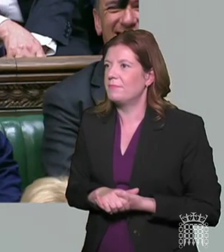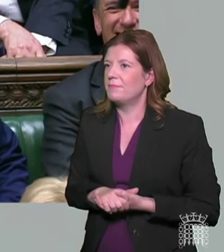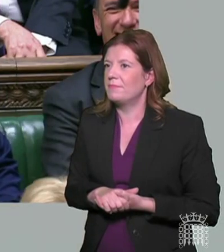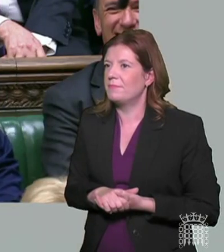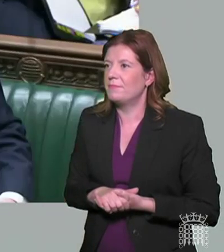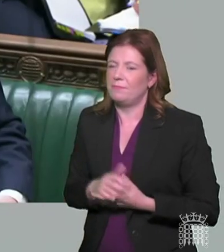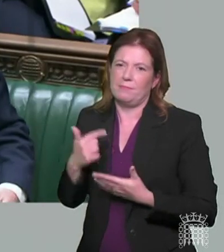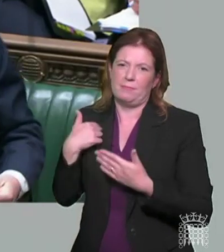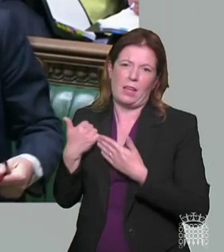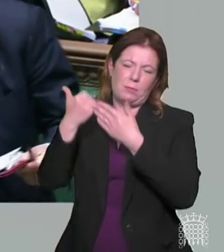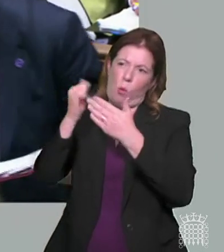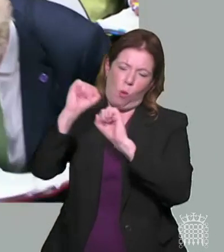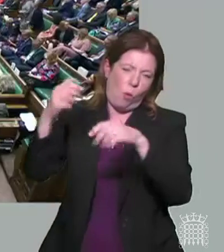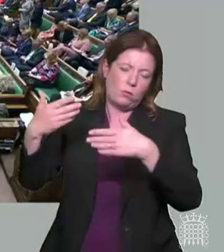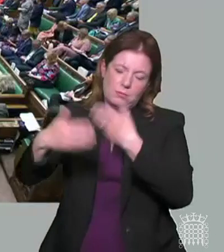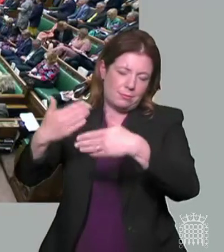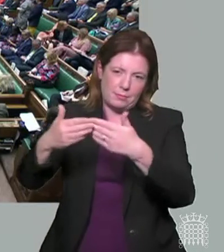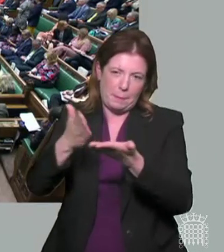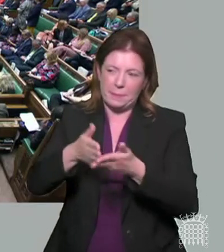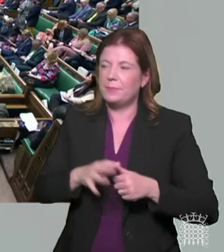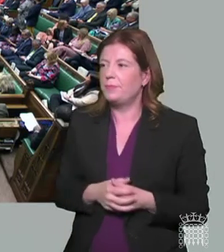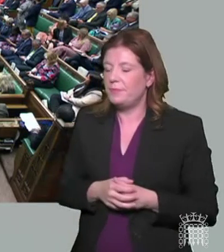I support him in everything he does.